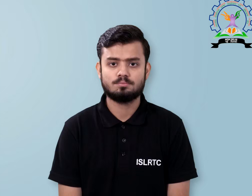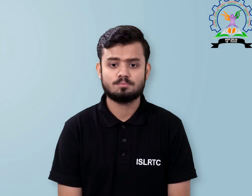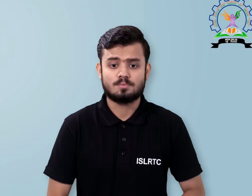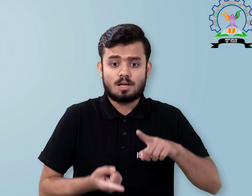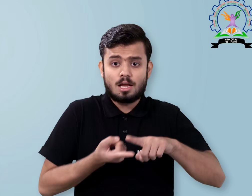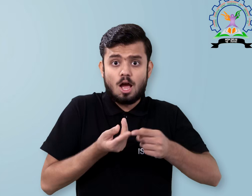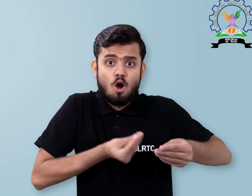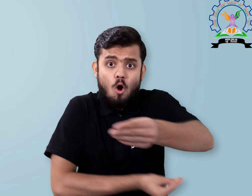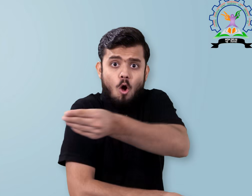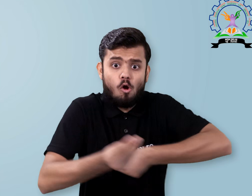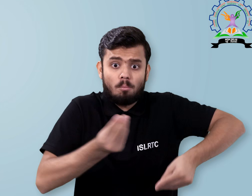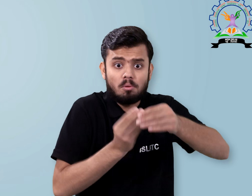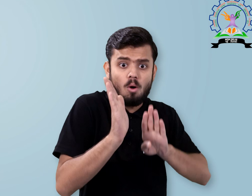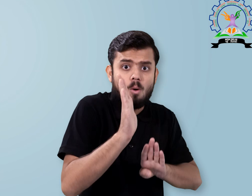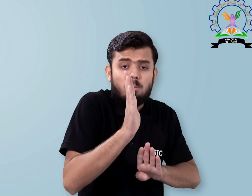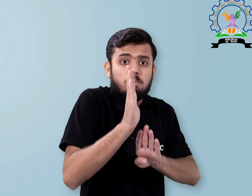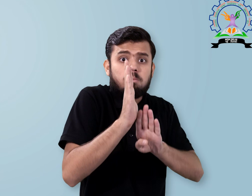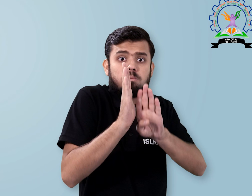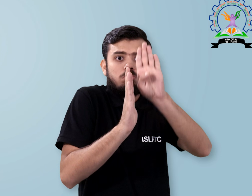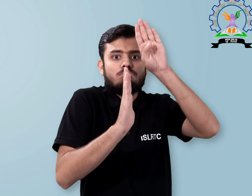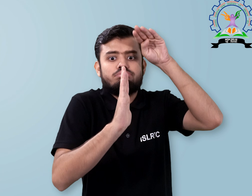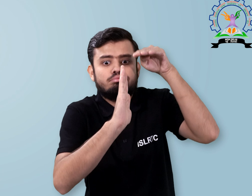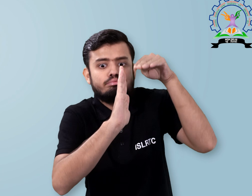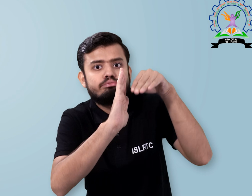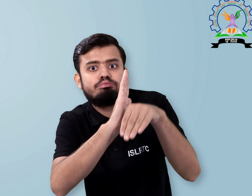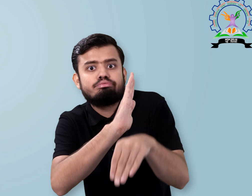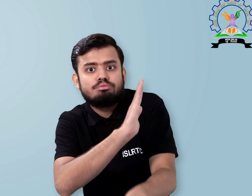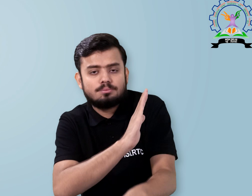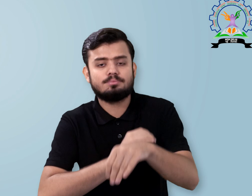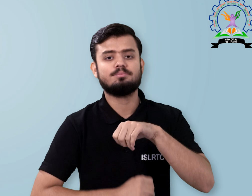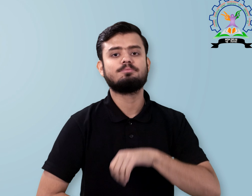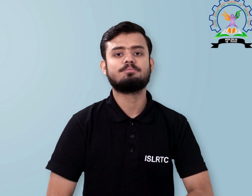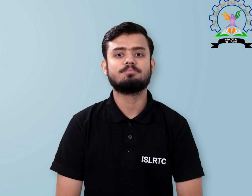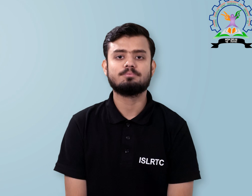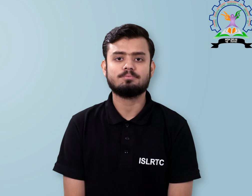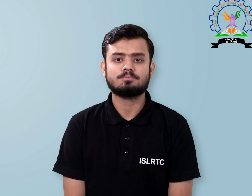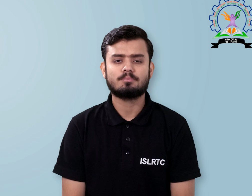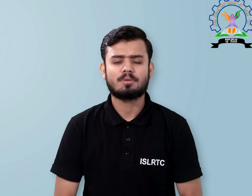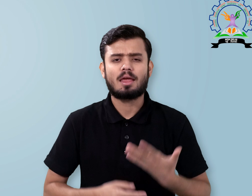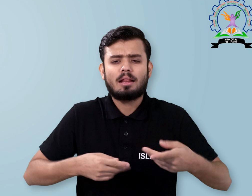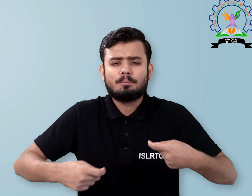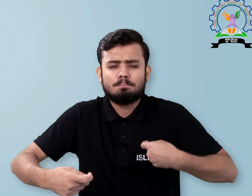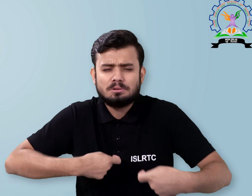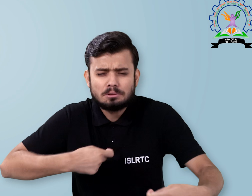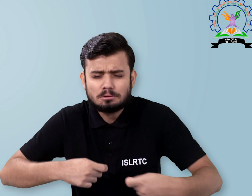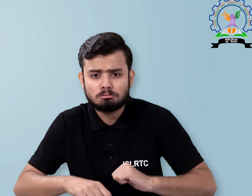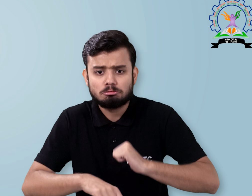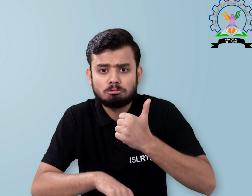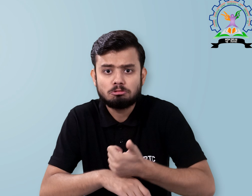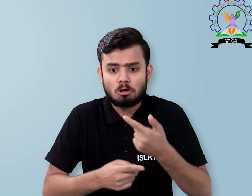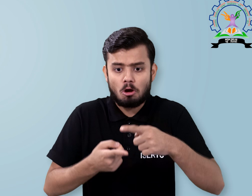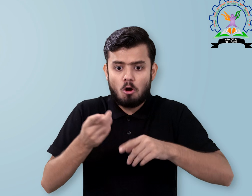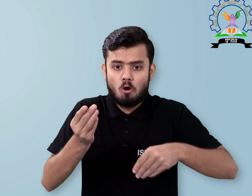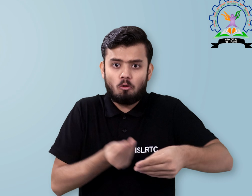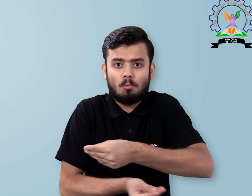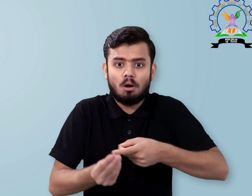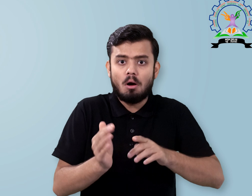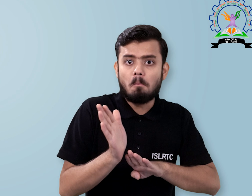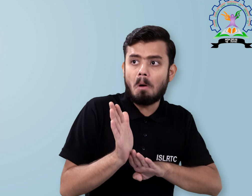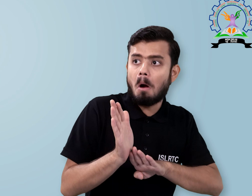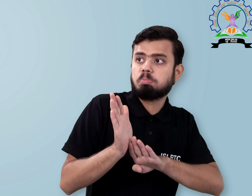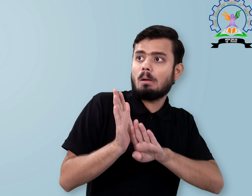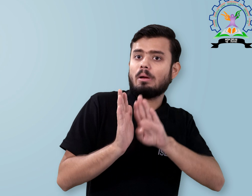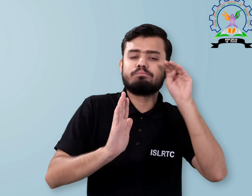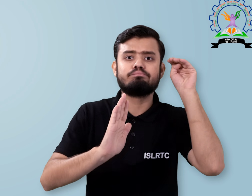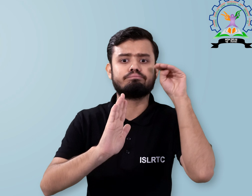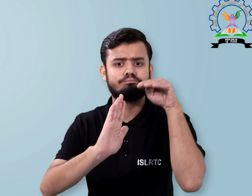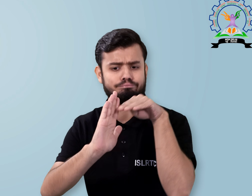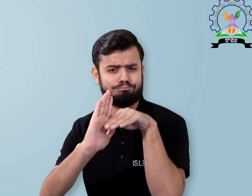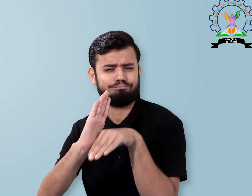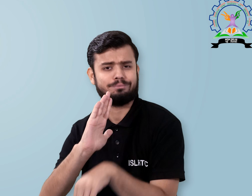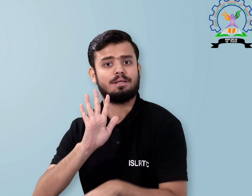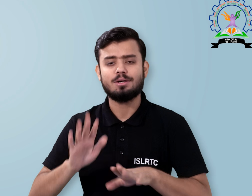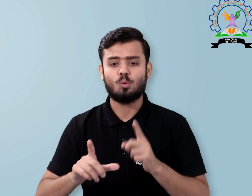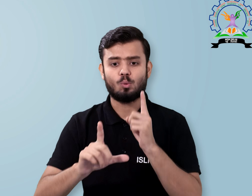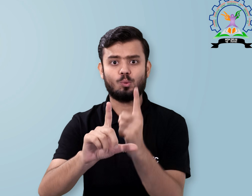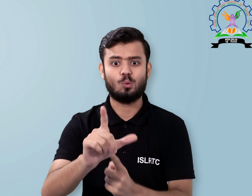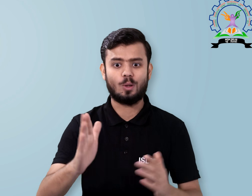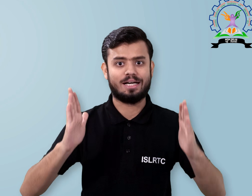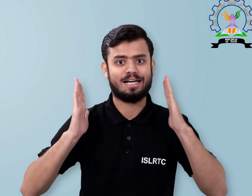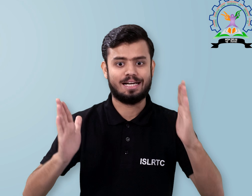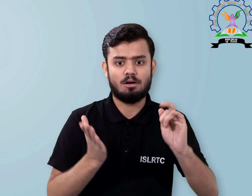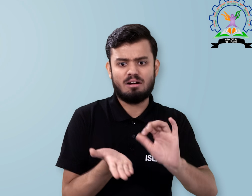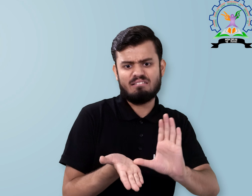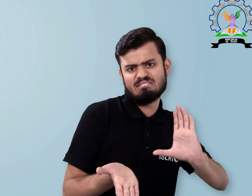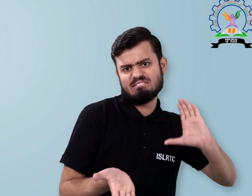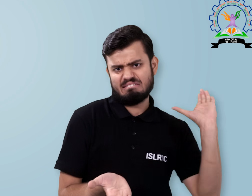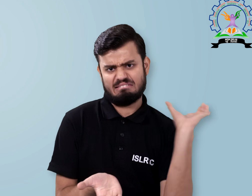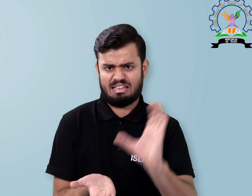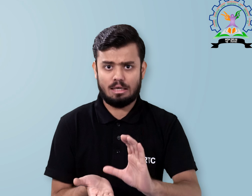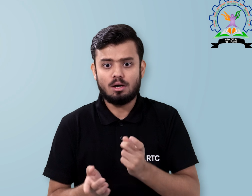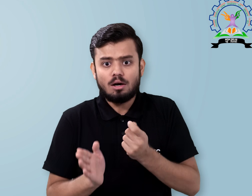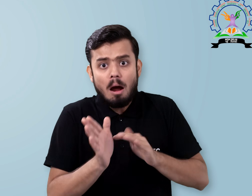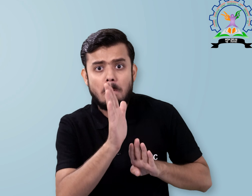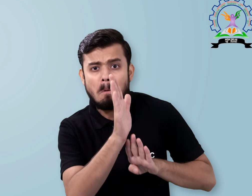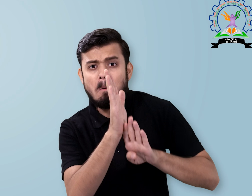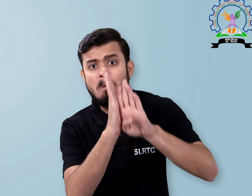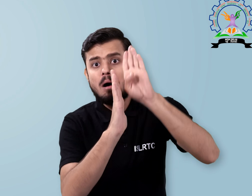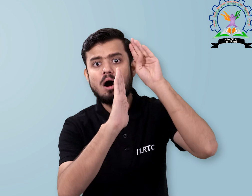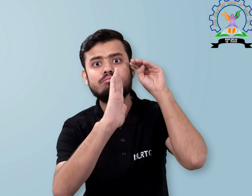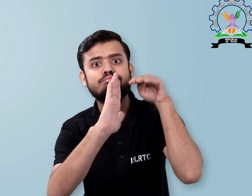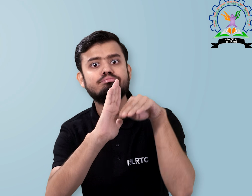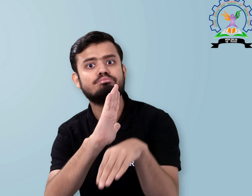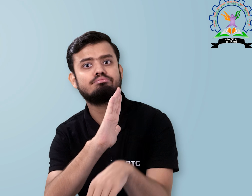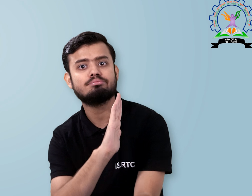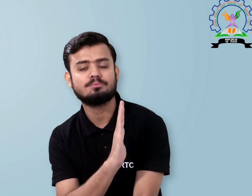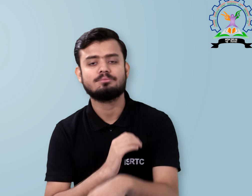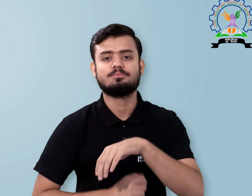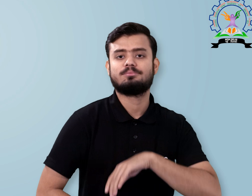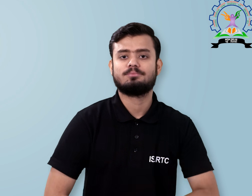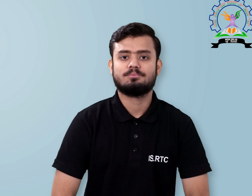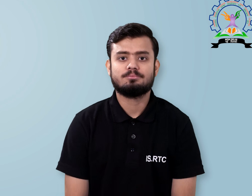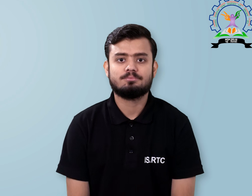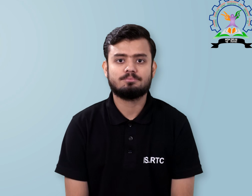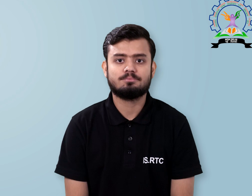Recession A period of temporary economic decline during which trade and industrial activity are reduced.